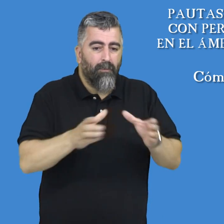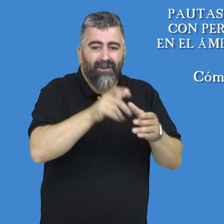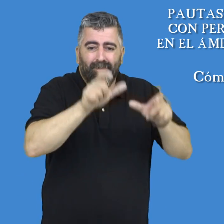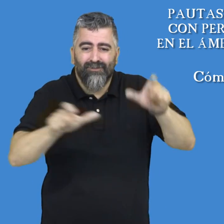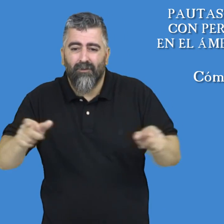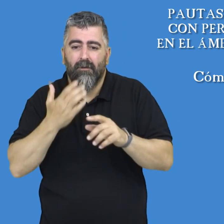persona